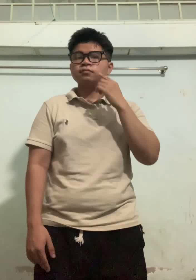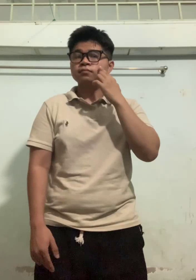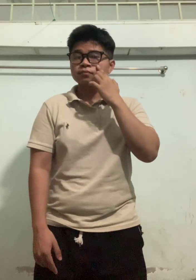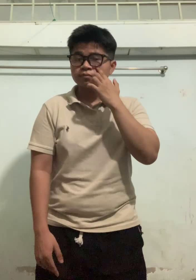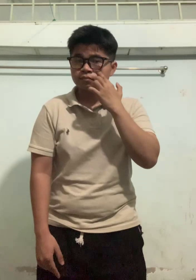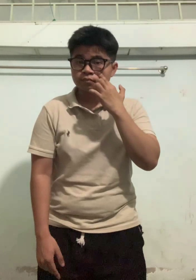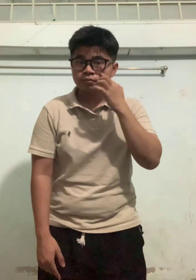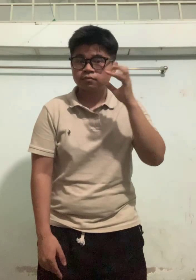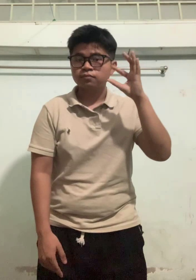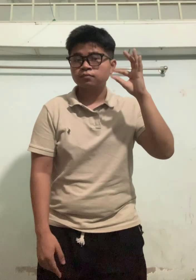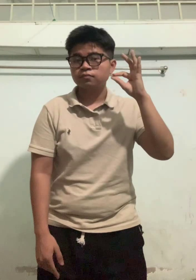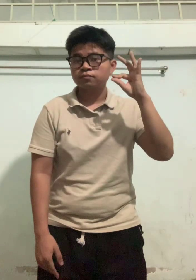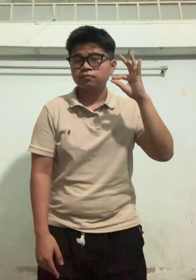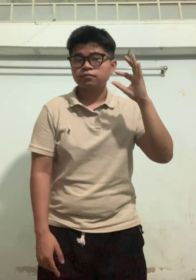lam quen